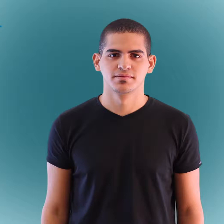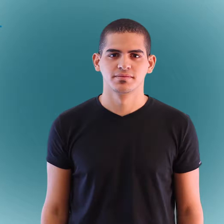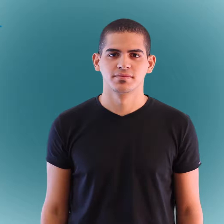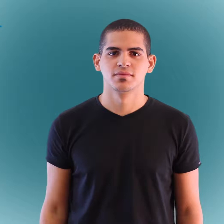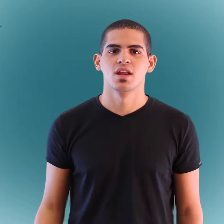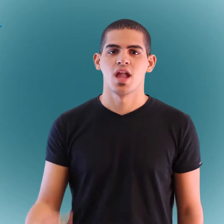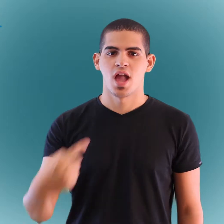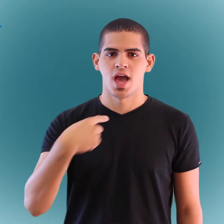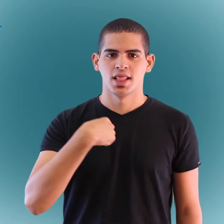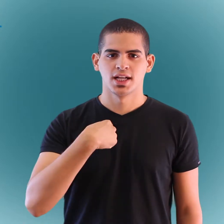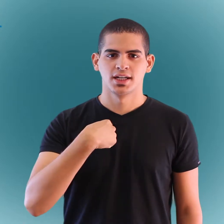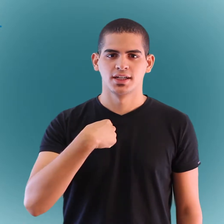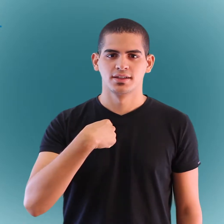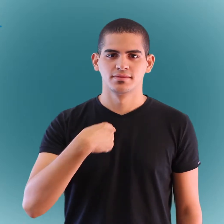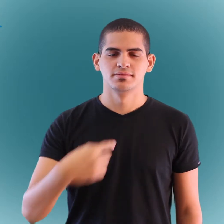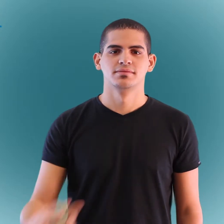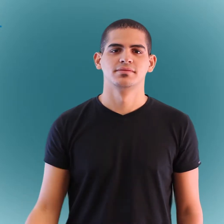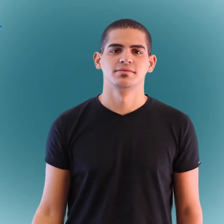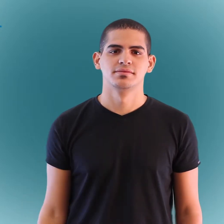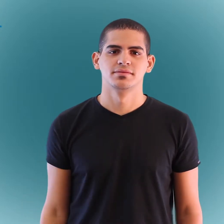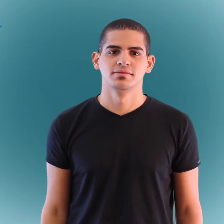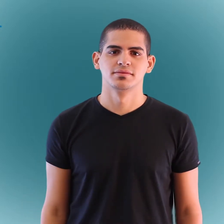אני